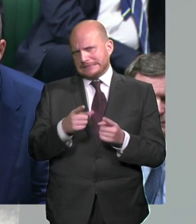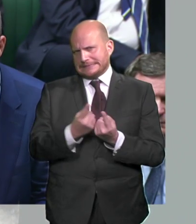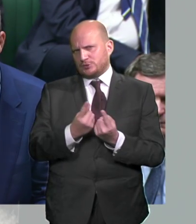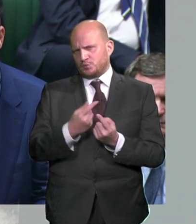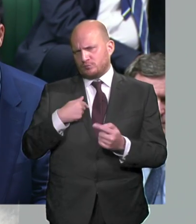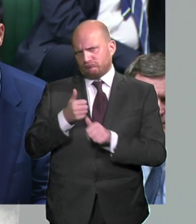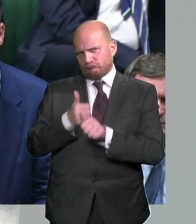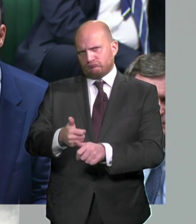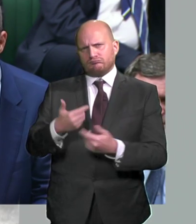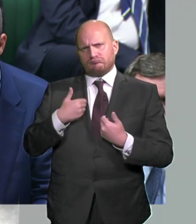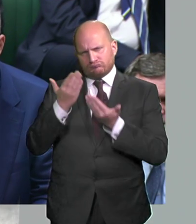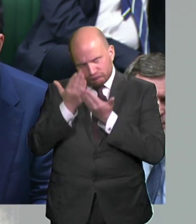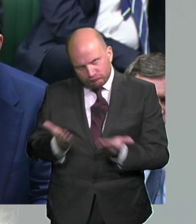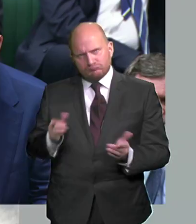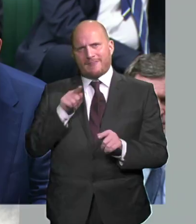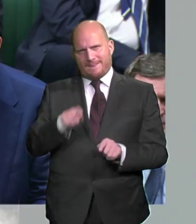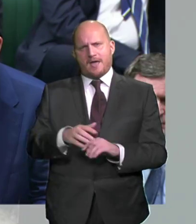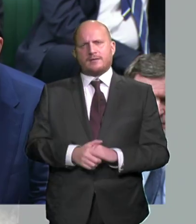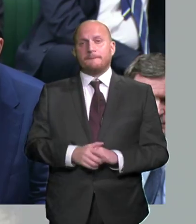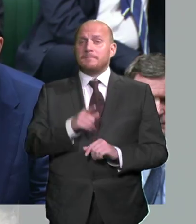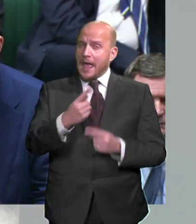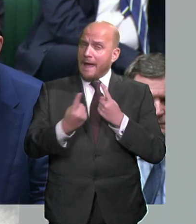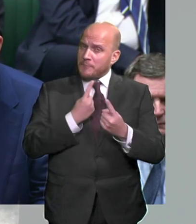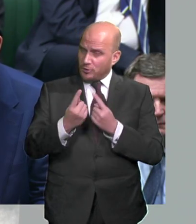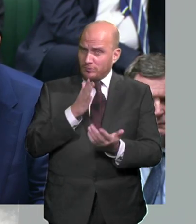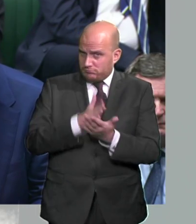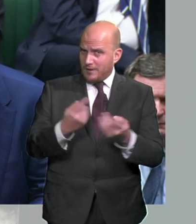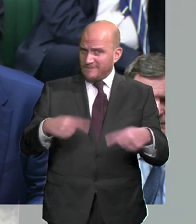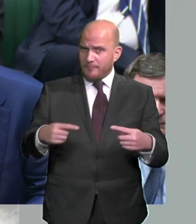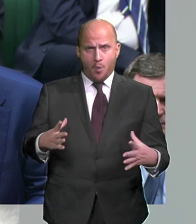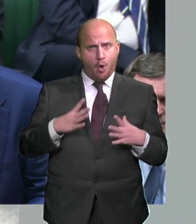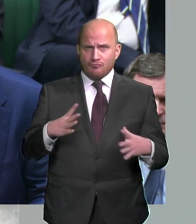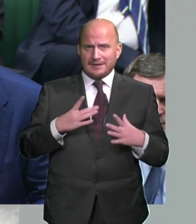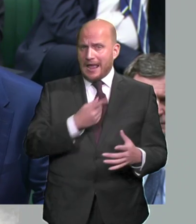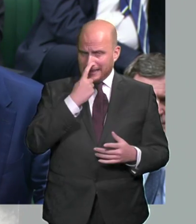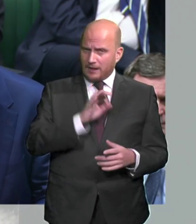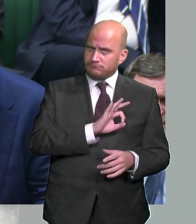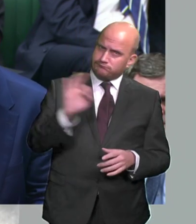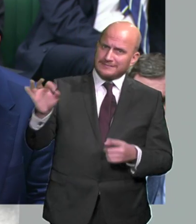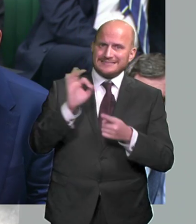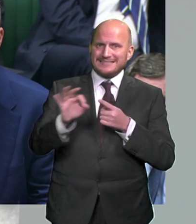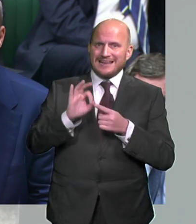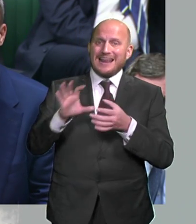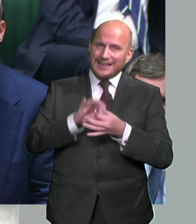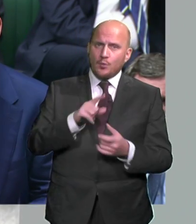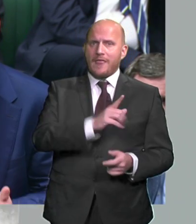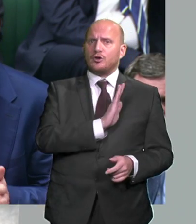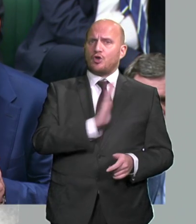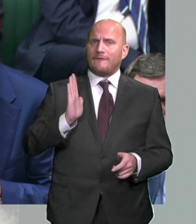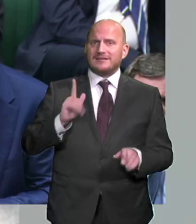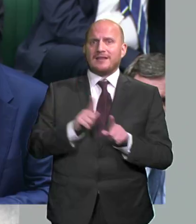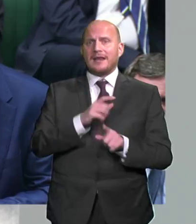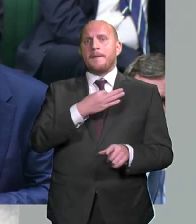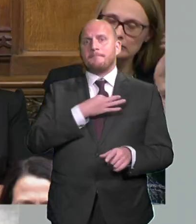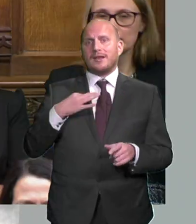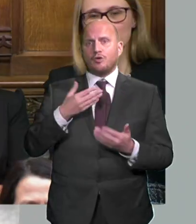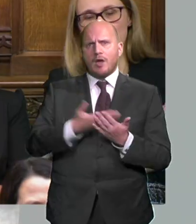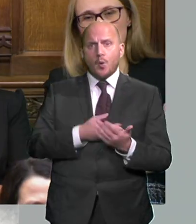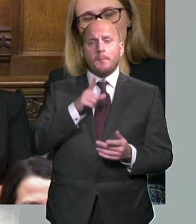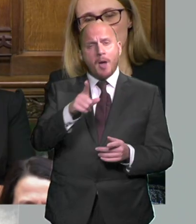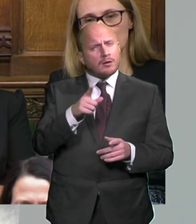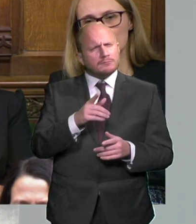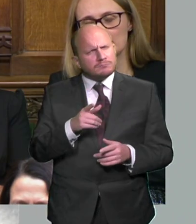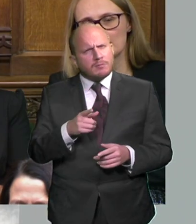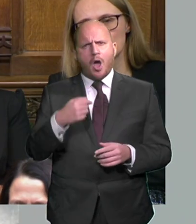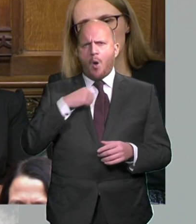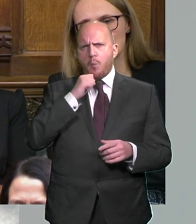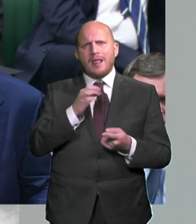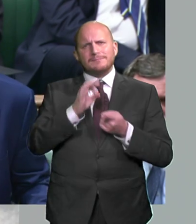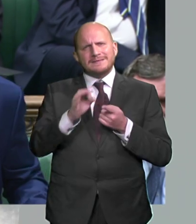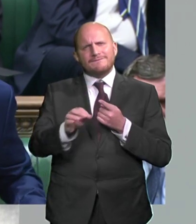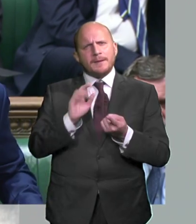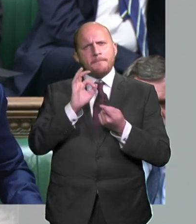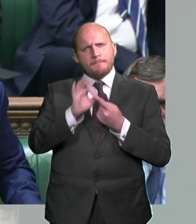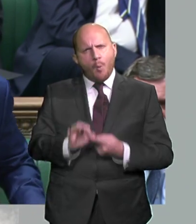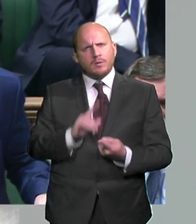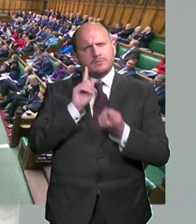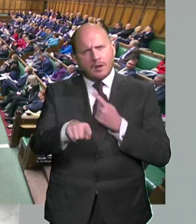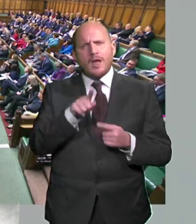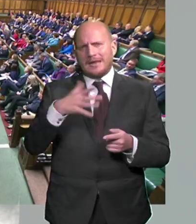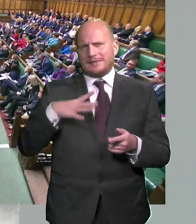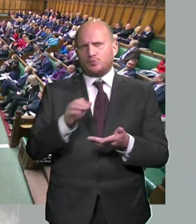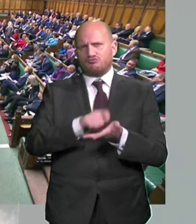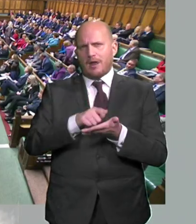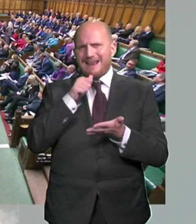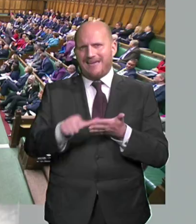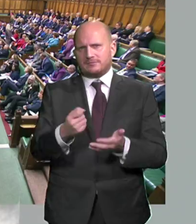My understanding is that the information is available to veterans and their families, who may request details of their service and medical records, but if the honourable Lady would like to write to me, I will make sure that she gets an adequate answer on her more specific point.